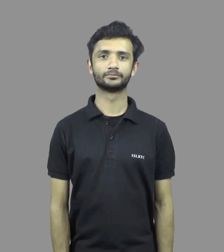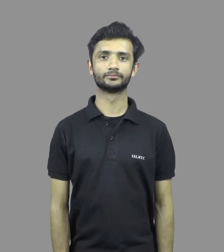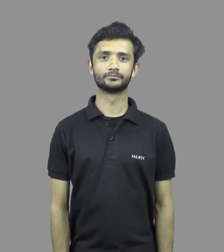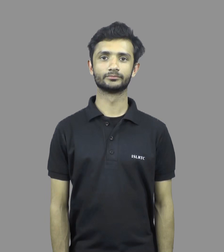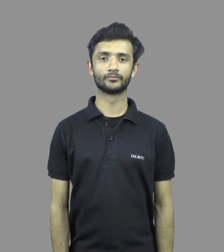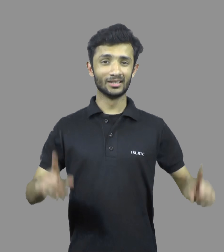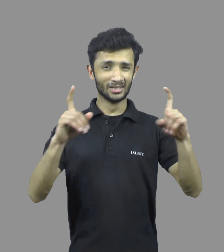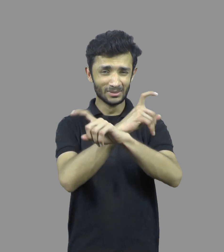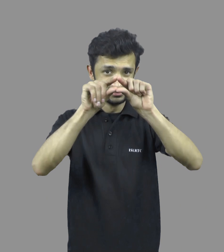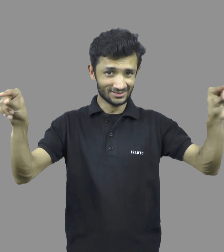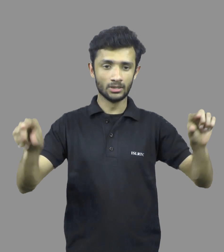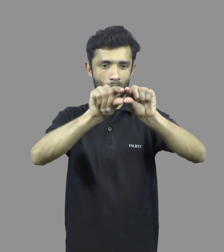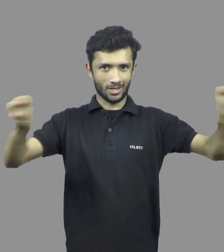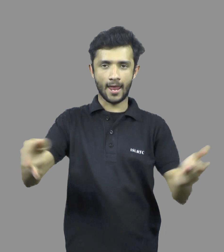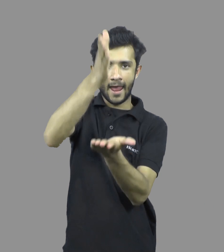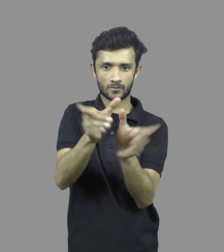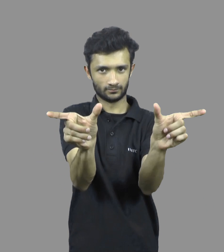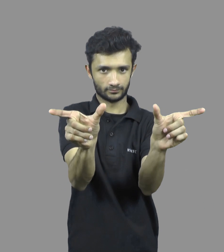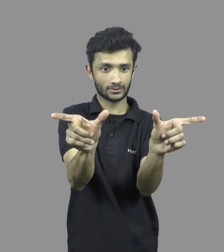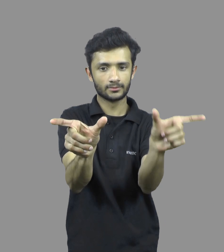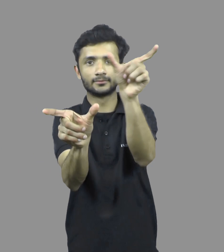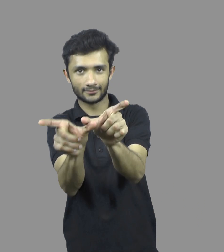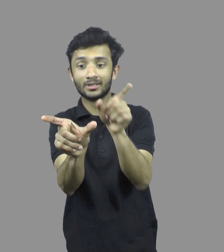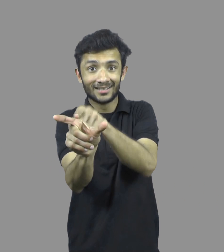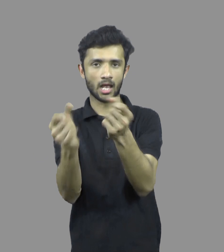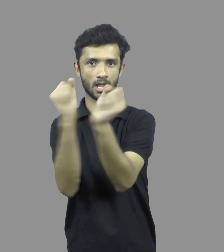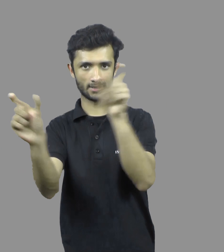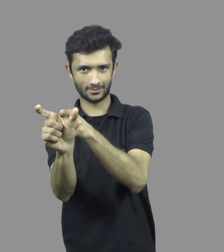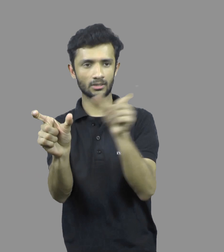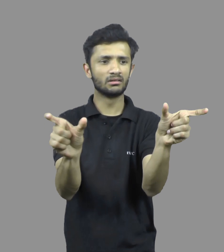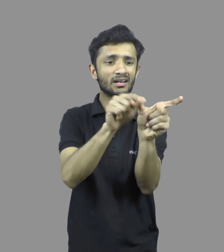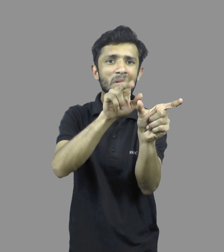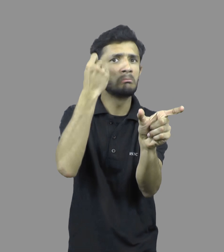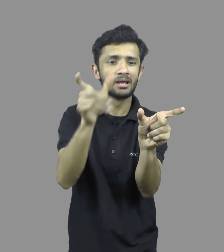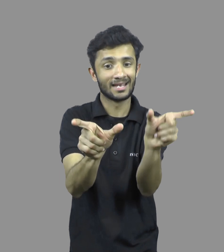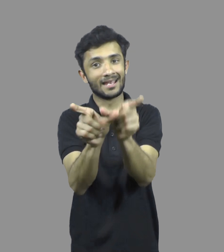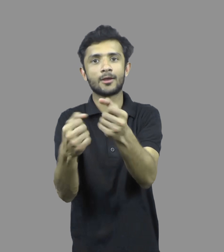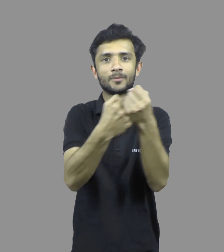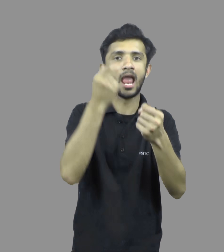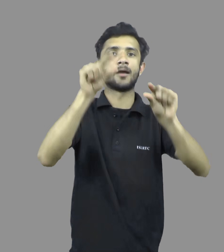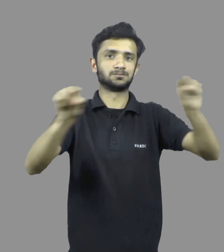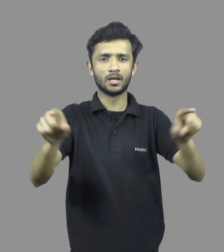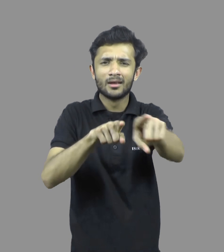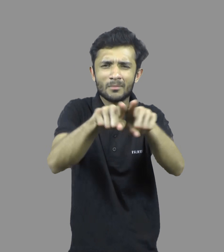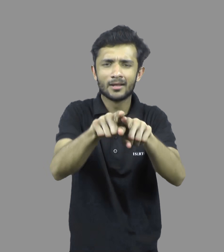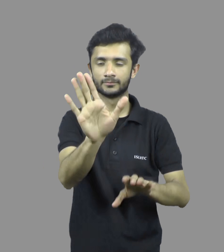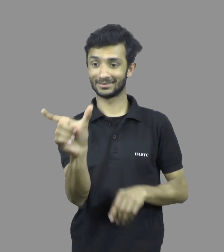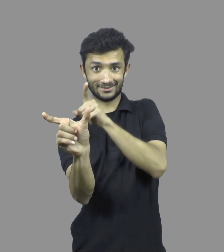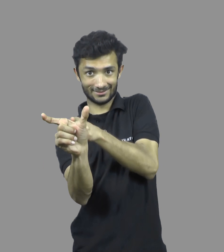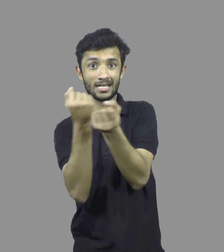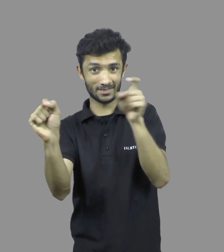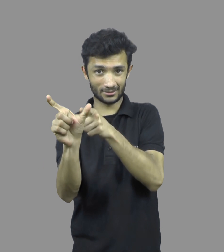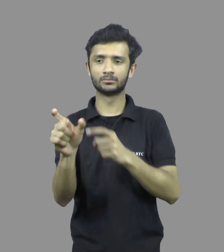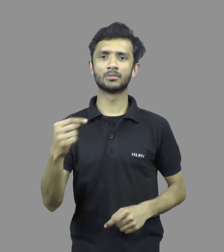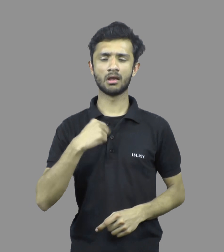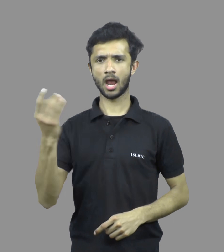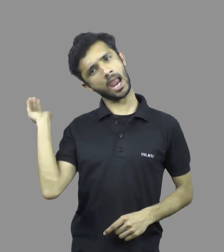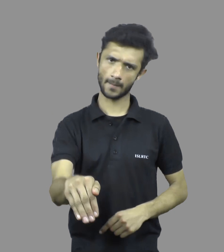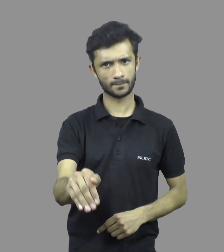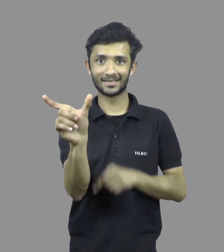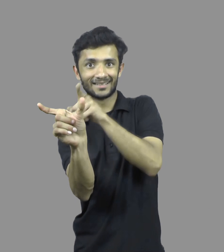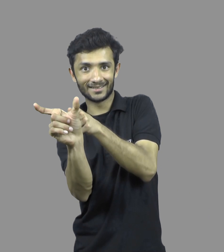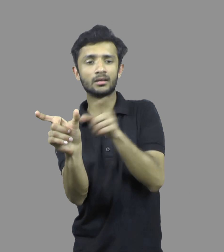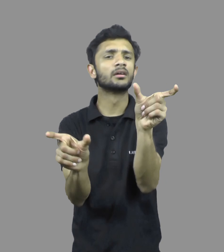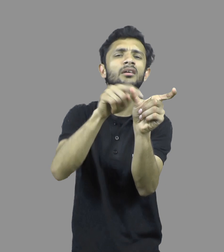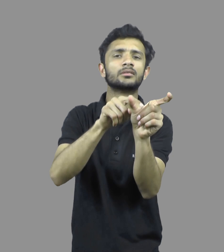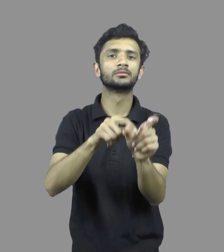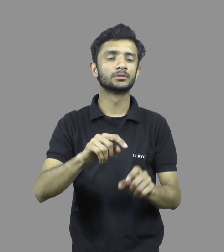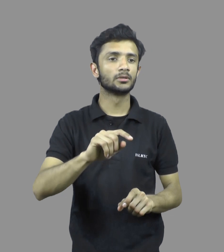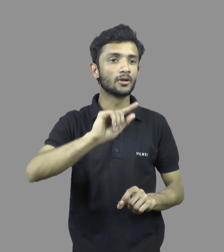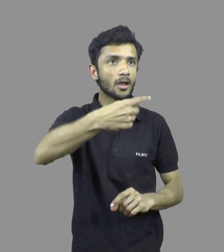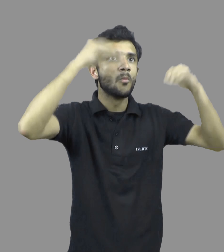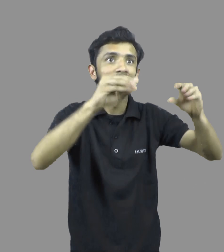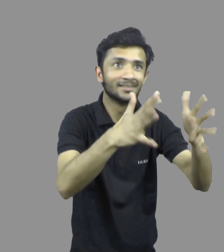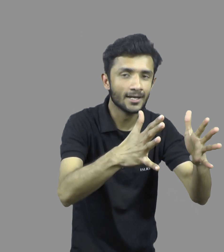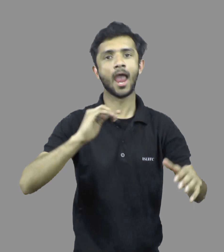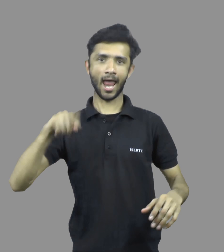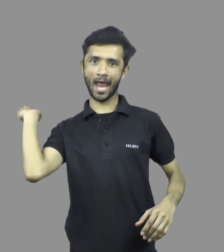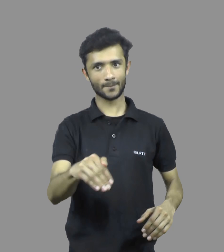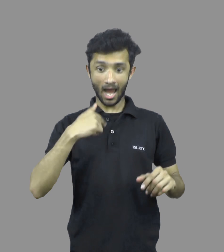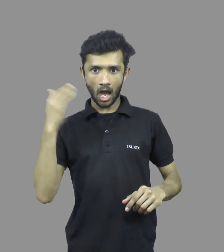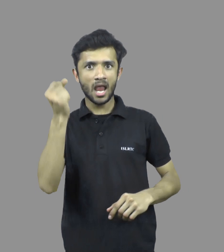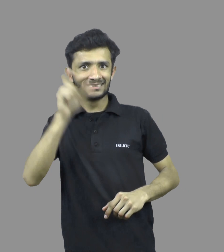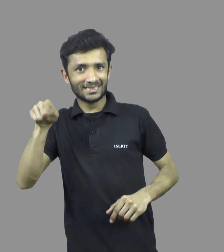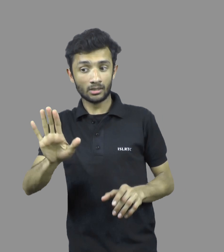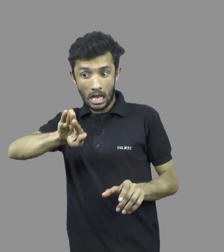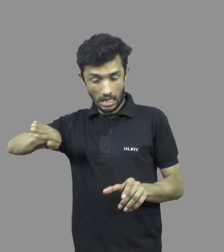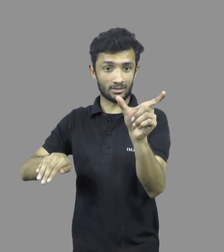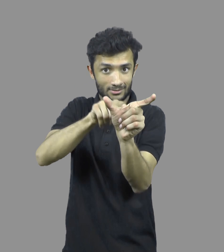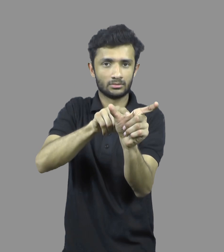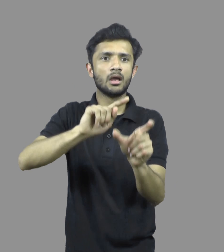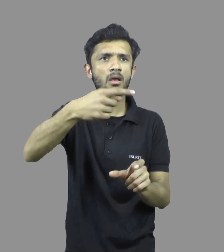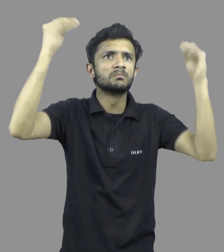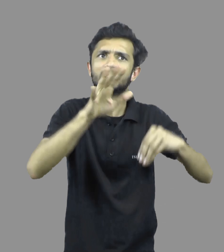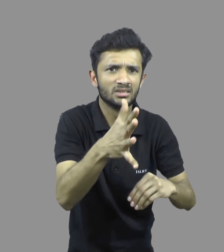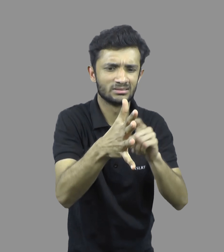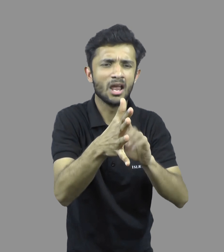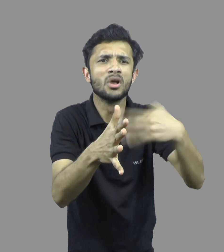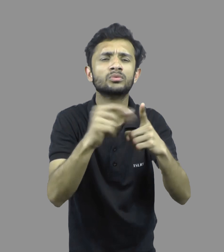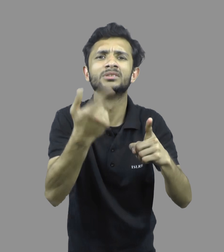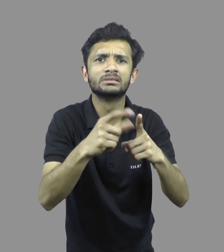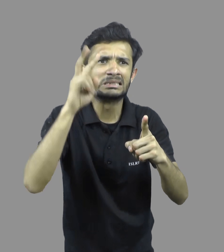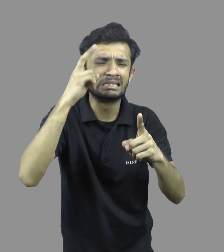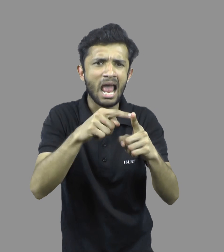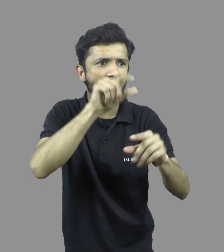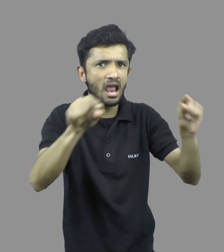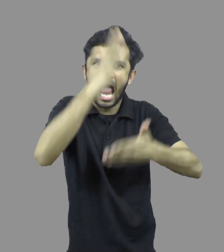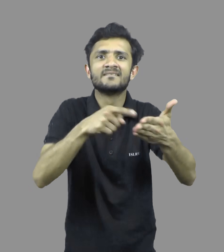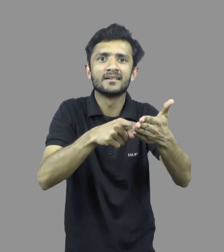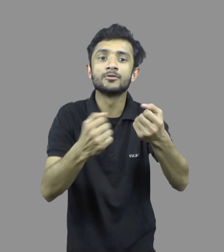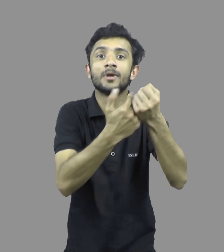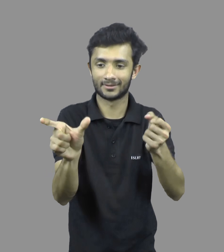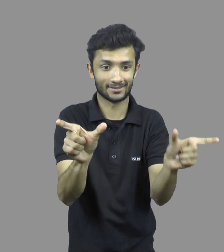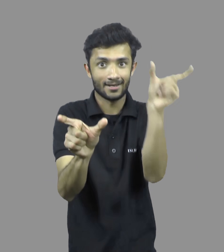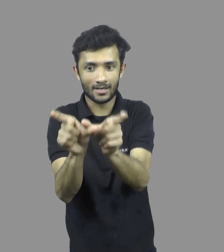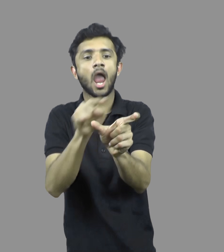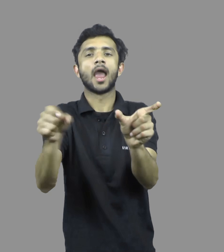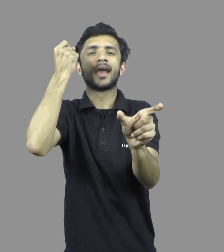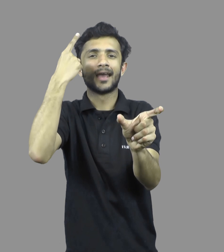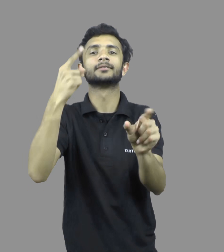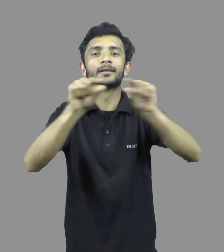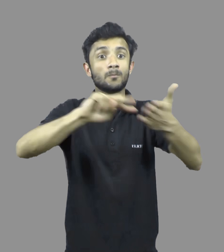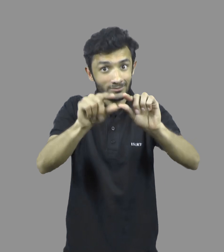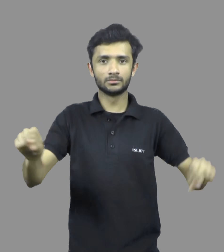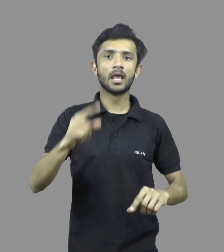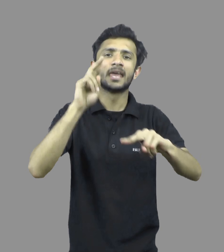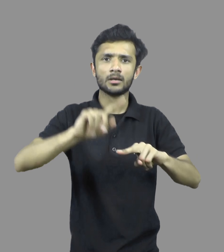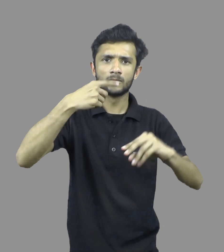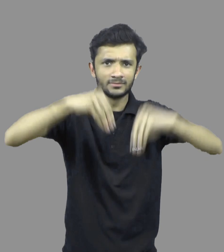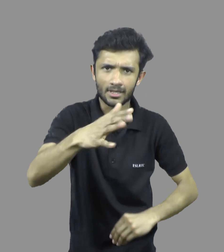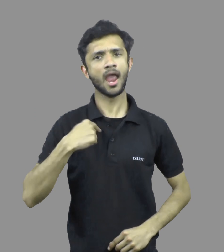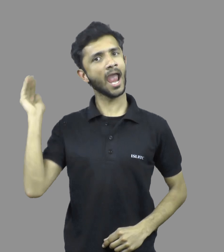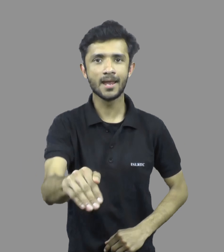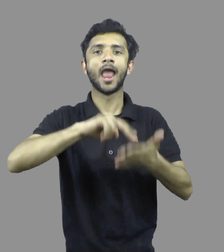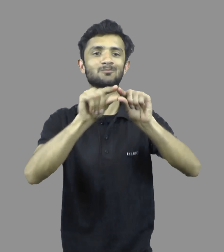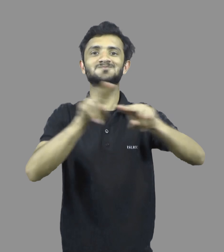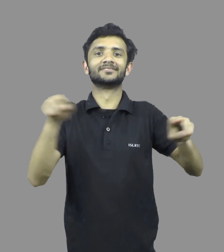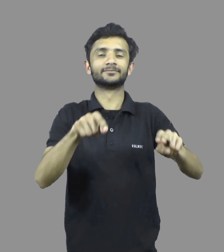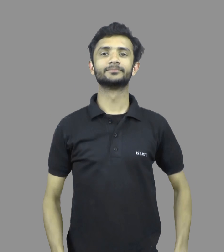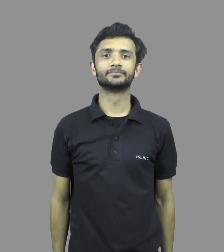Complex Sentence